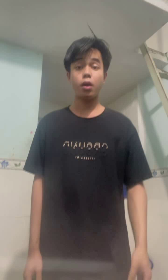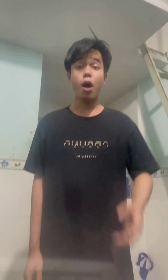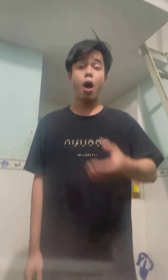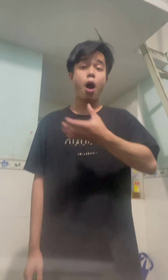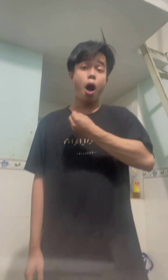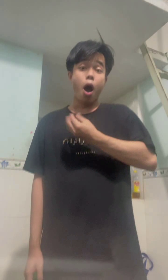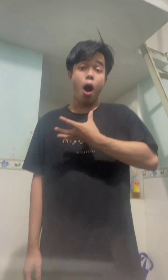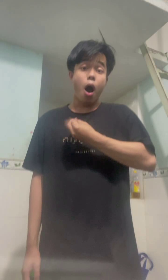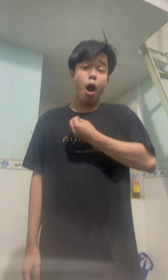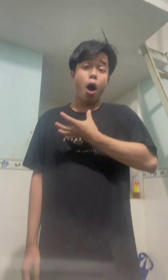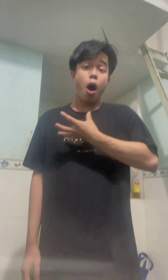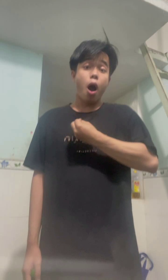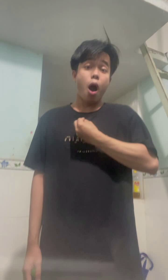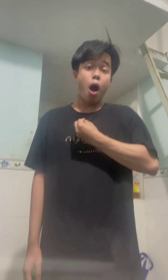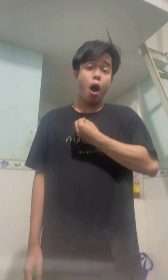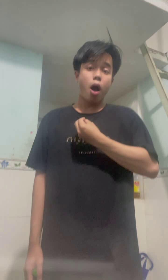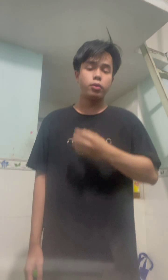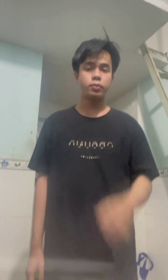lo so